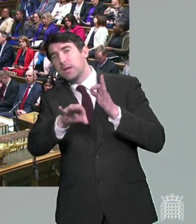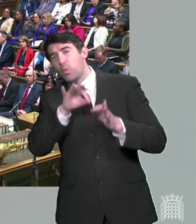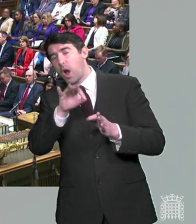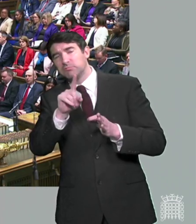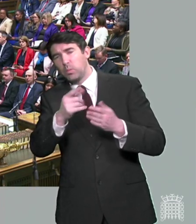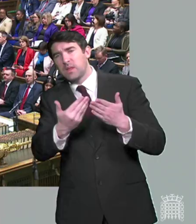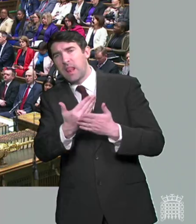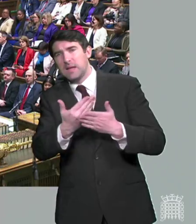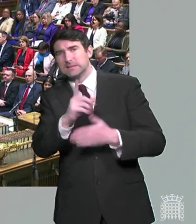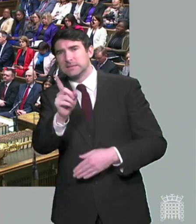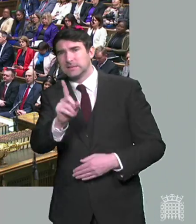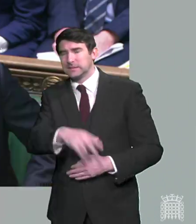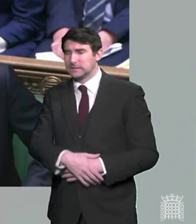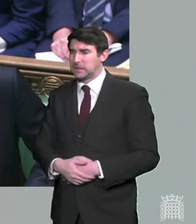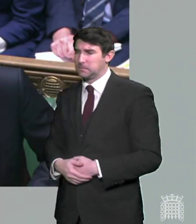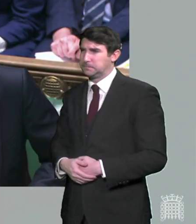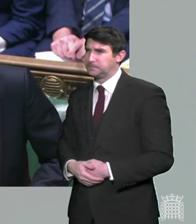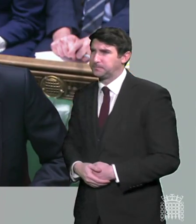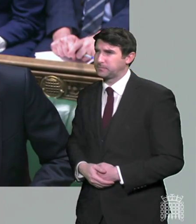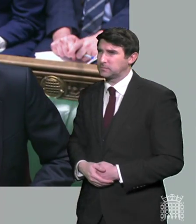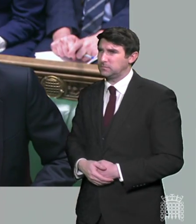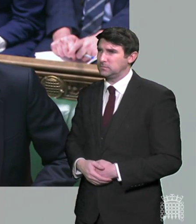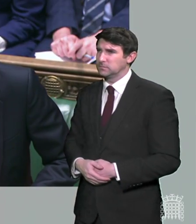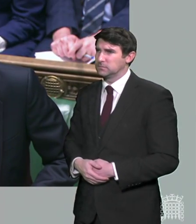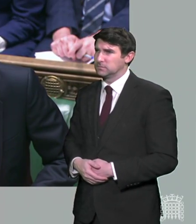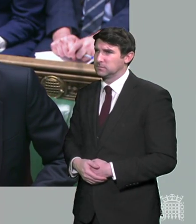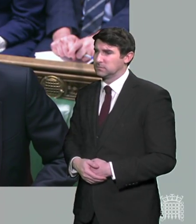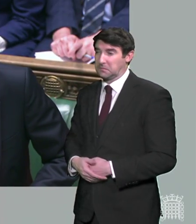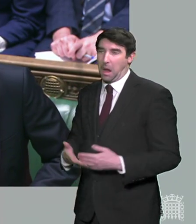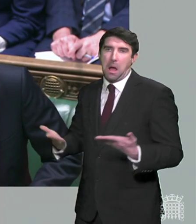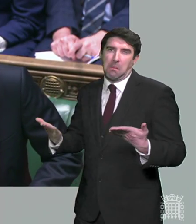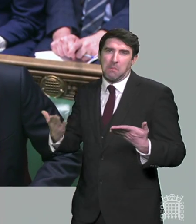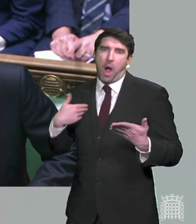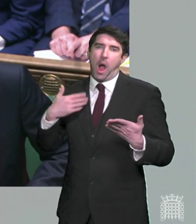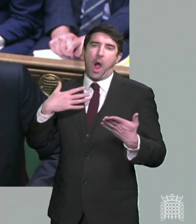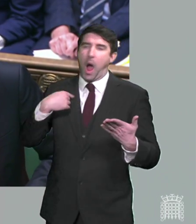I will have to get back to the honourable Lady on the Pitchford inquiry and give her an exact figure.